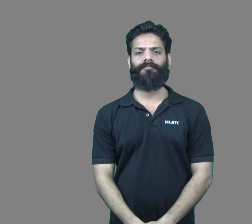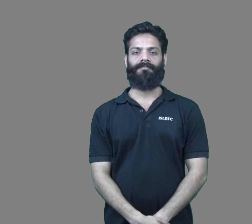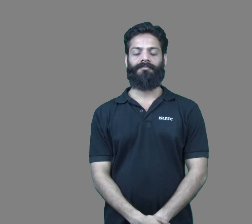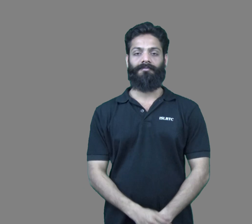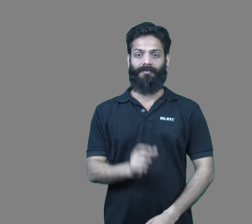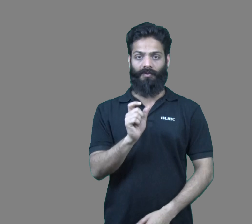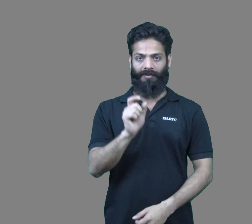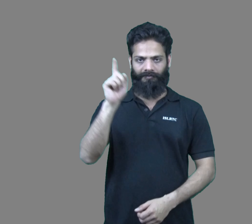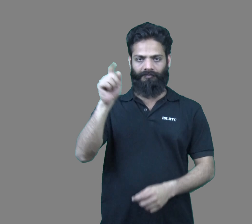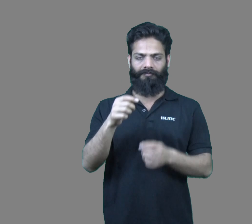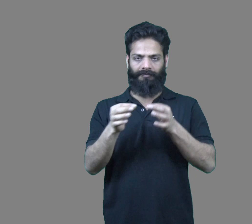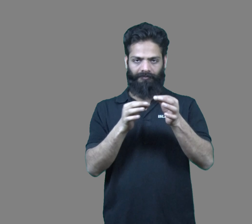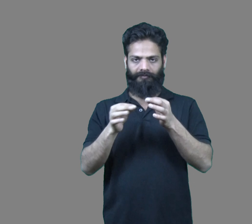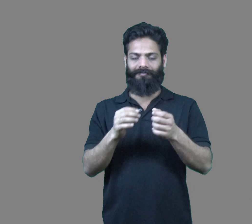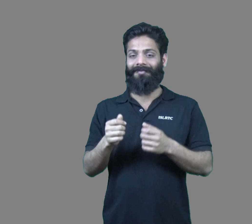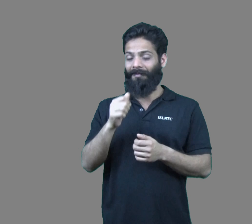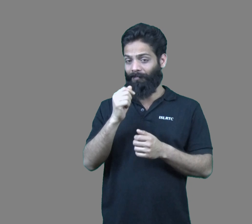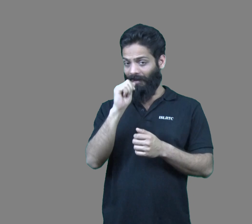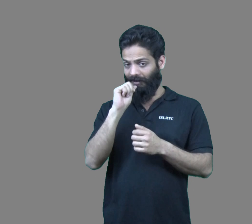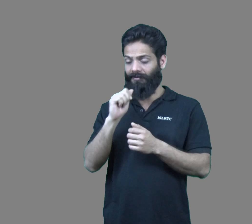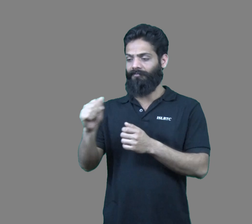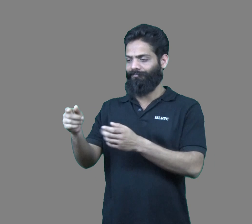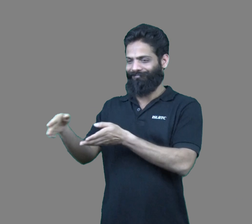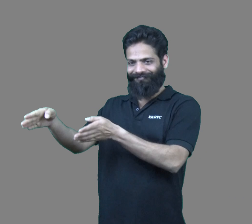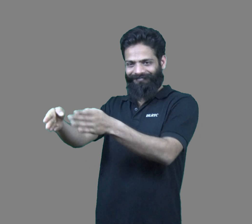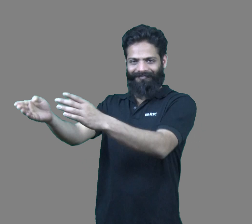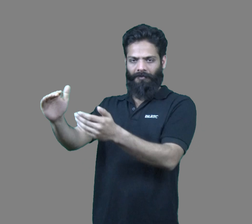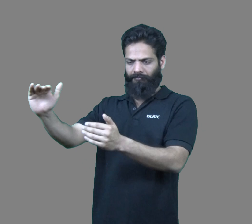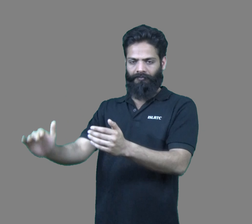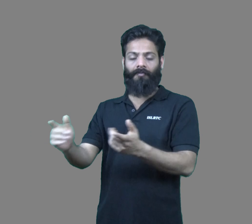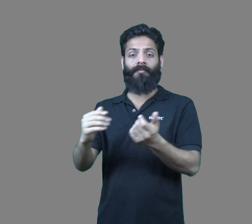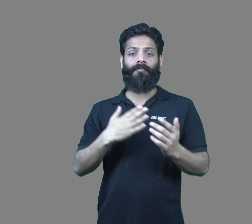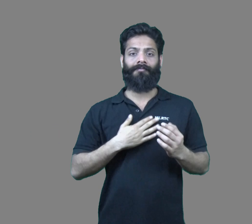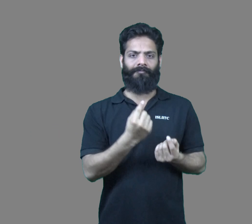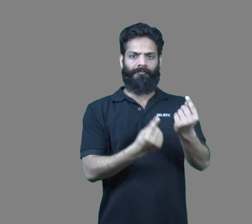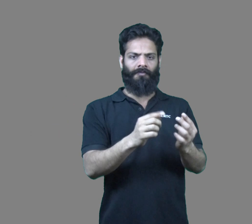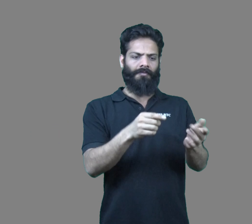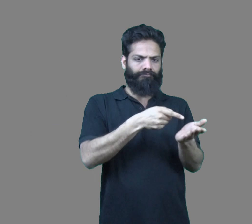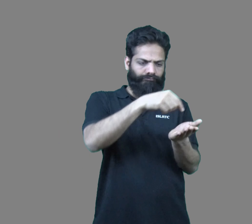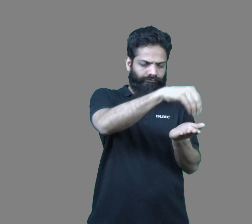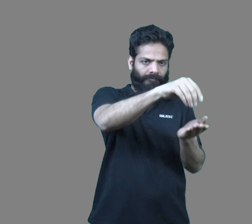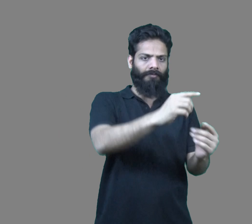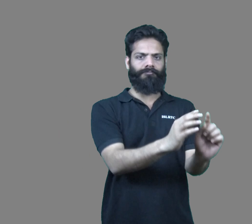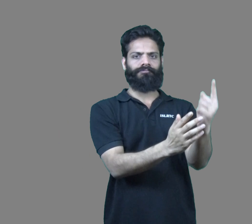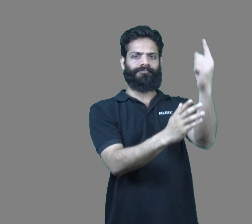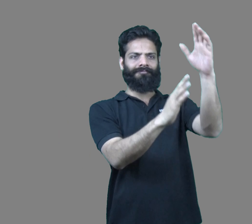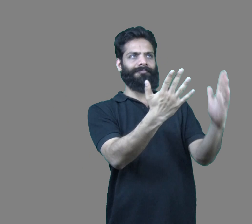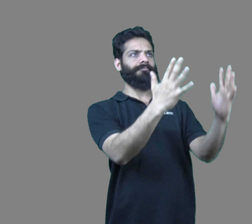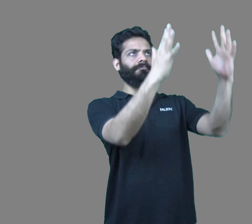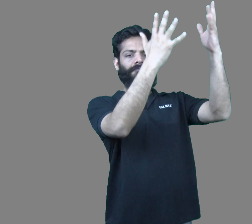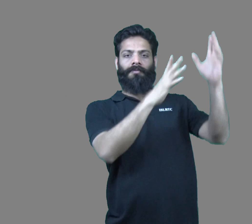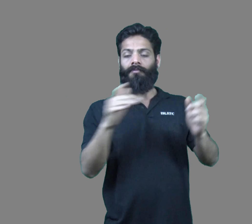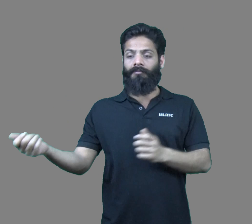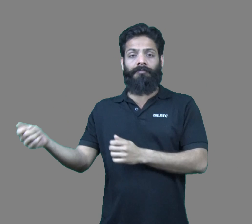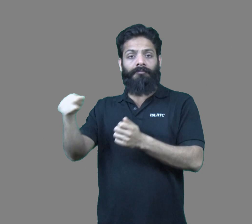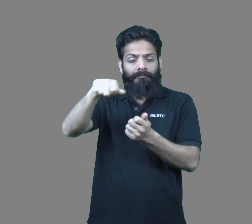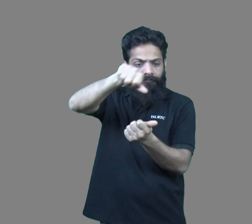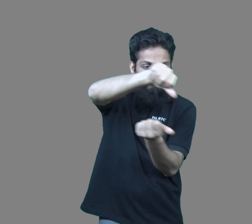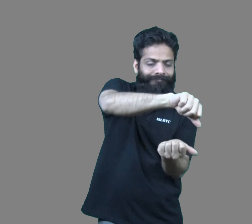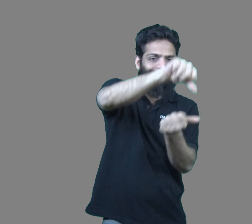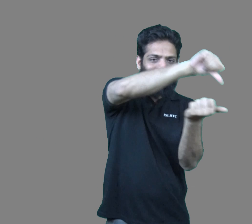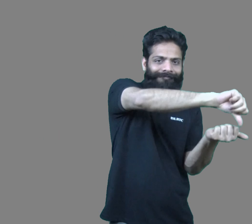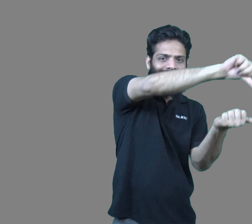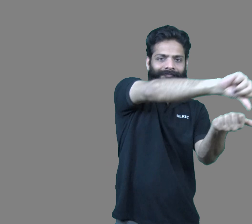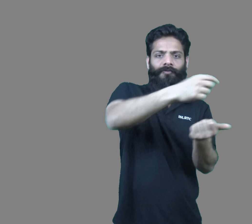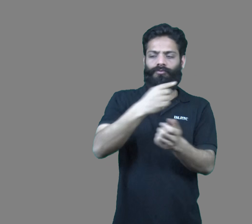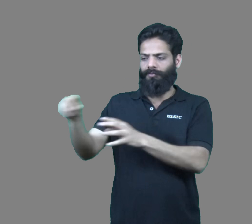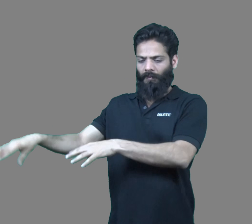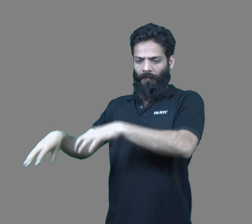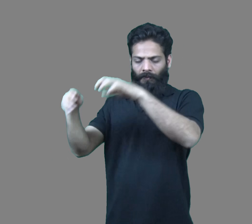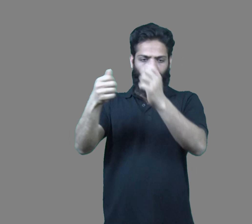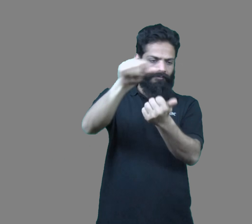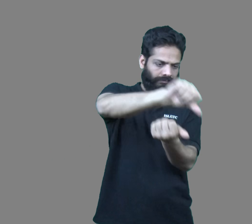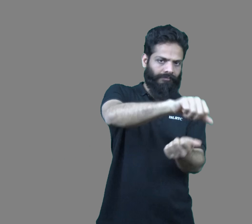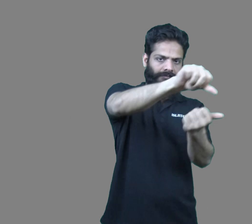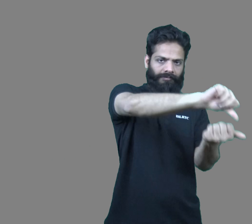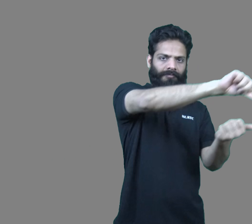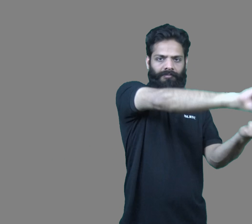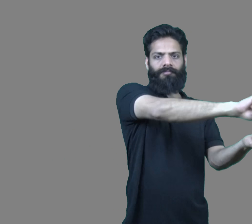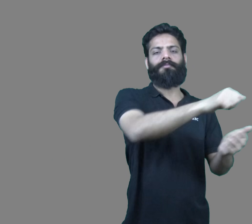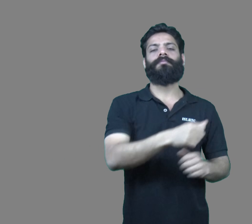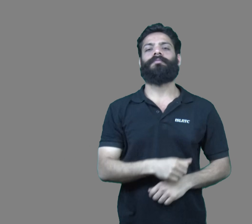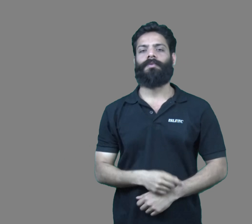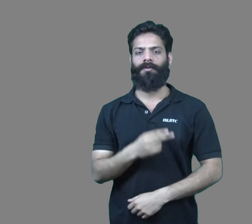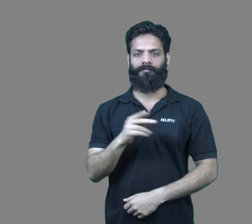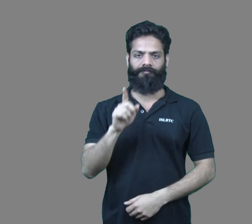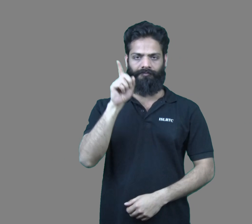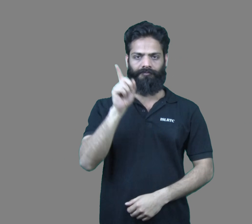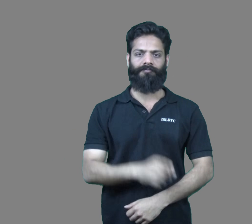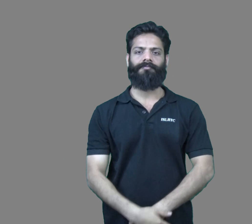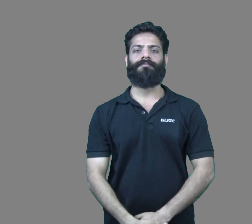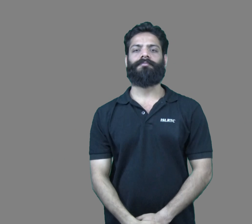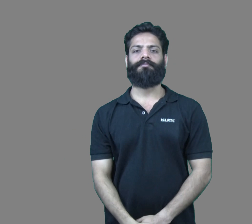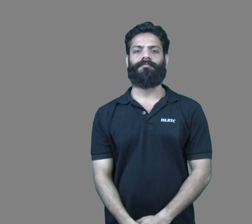Sub-Surface Irrigation